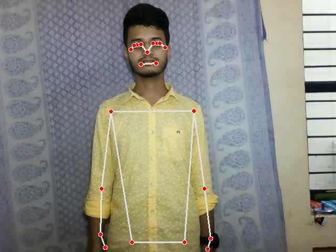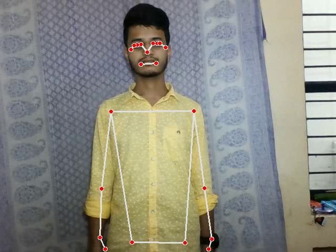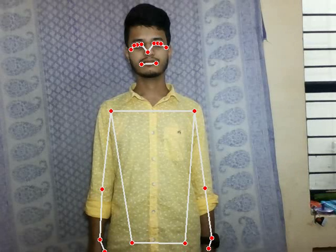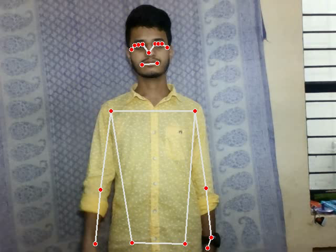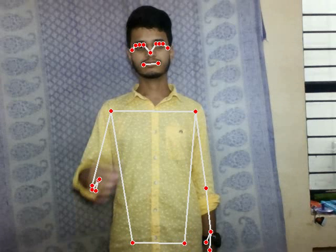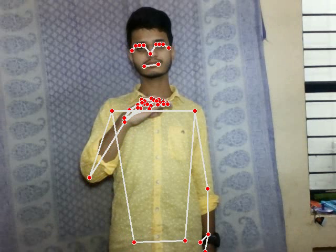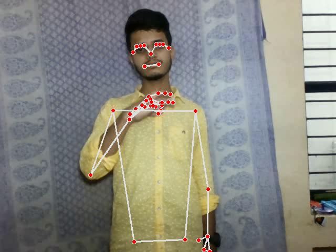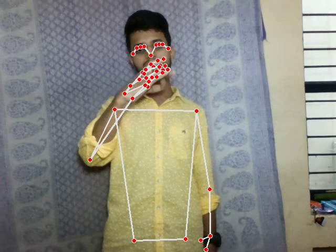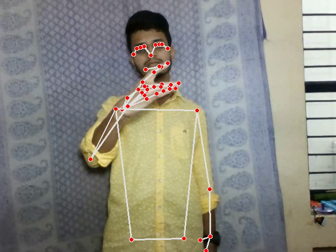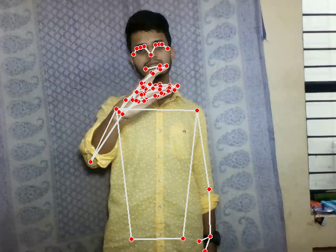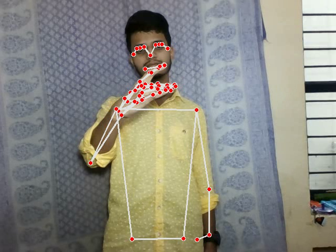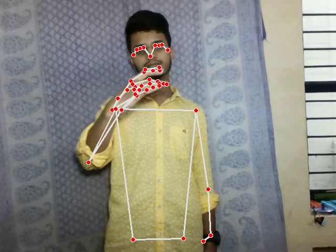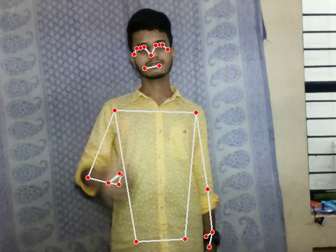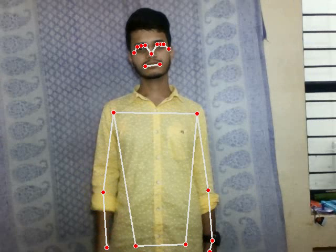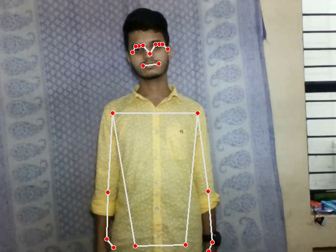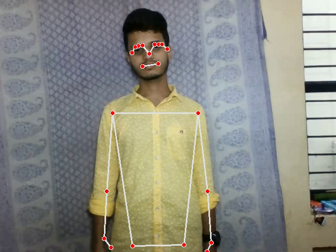like